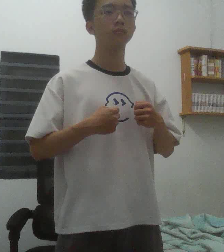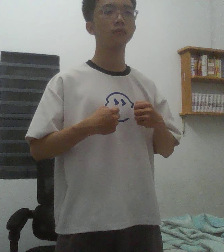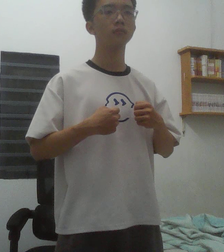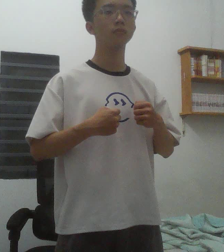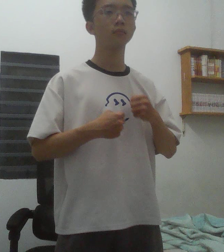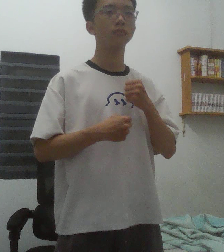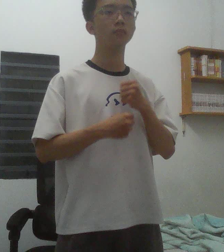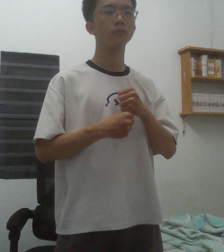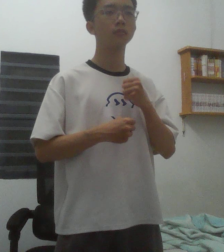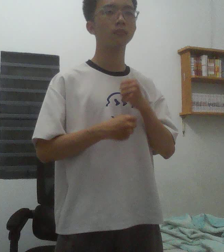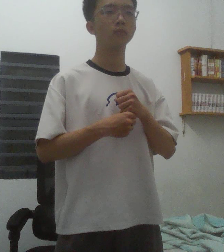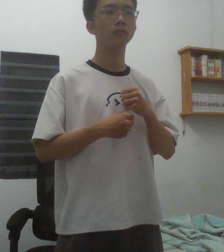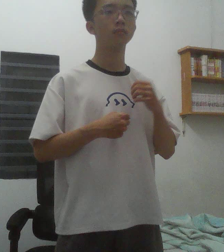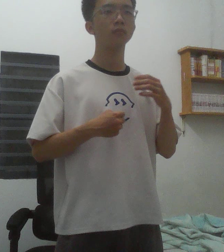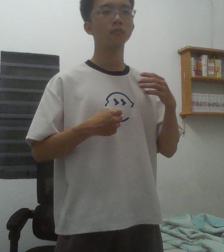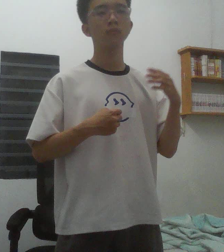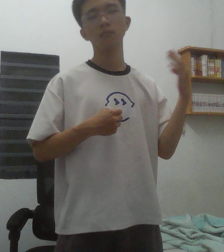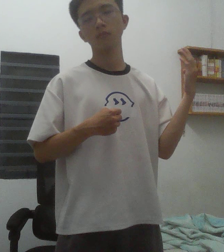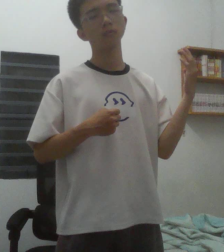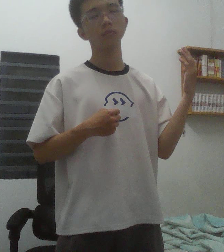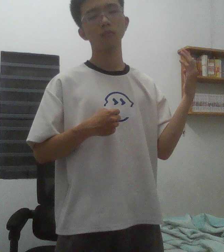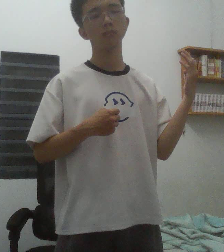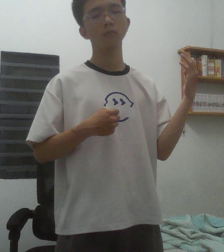that nghiep